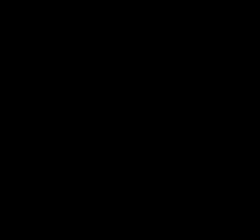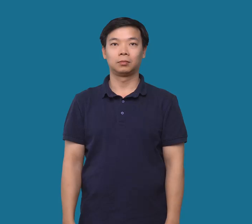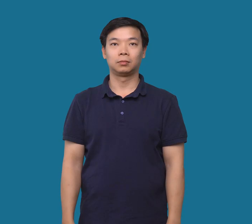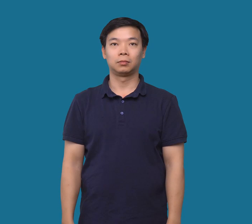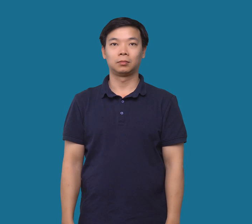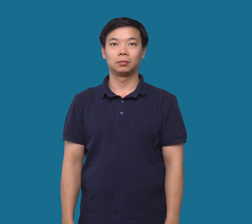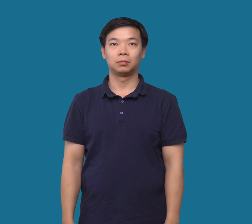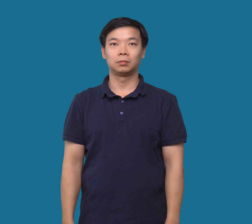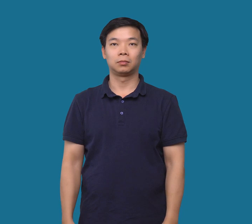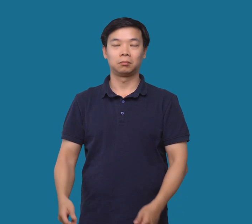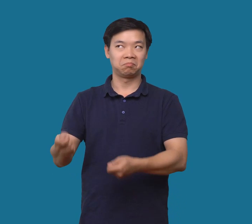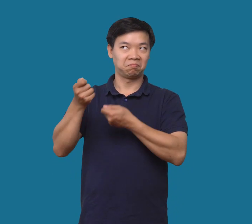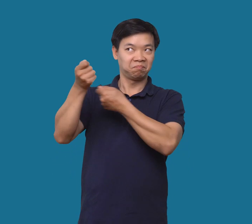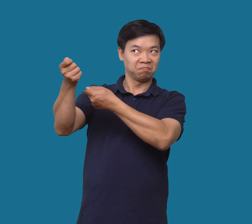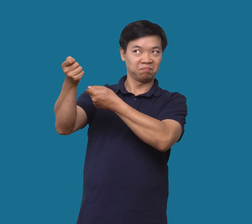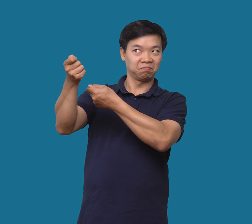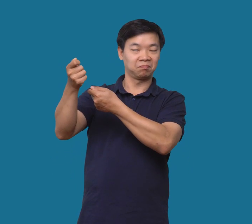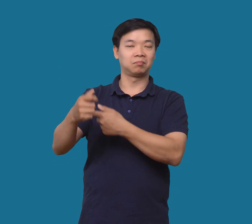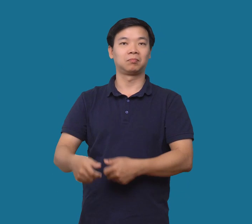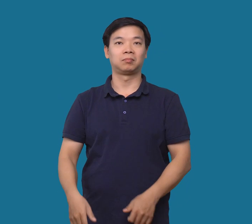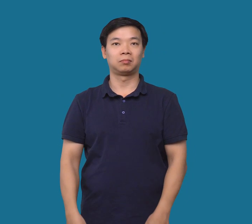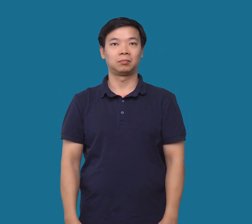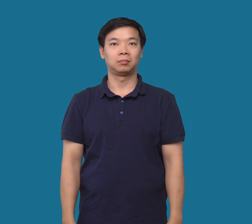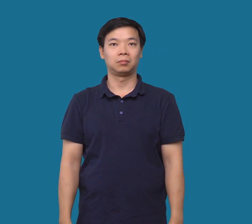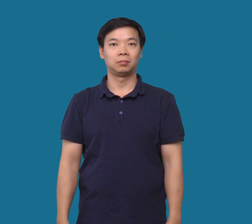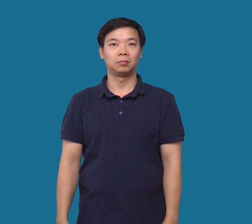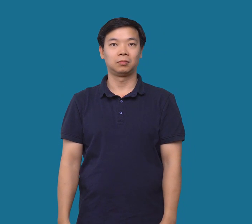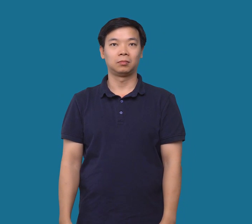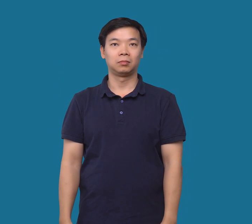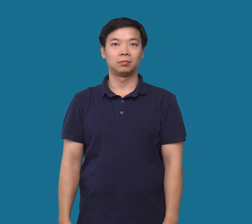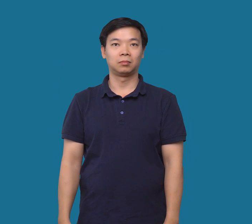báo thù